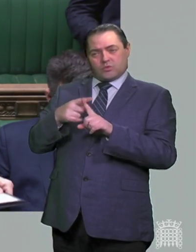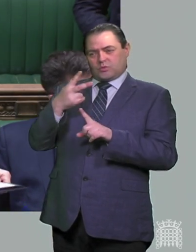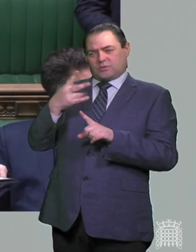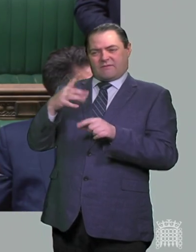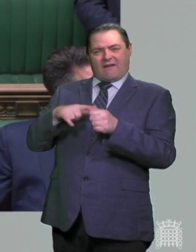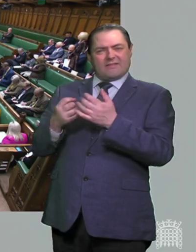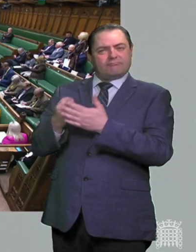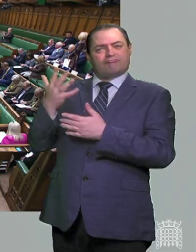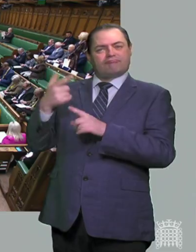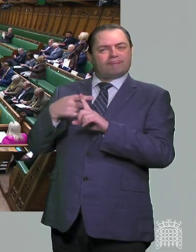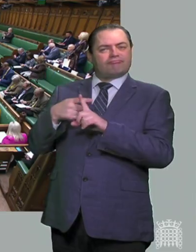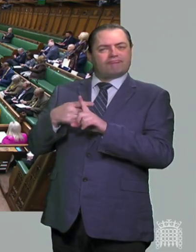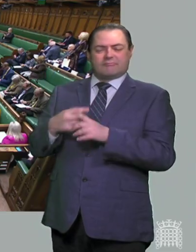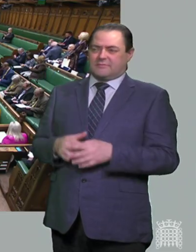I call the shadow Secretary of State.